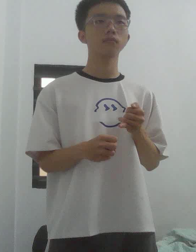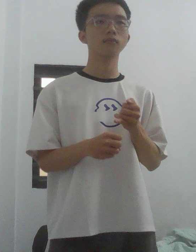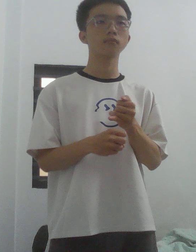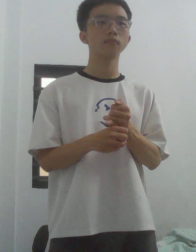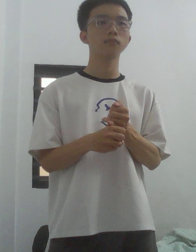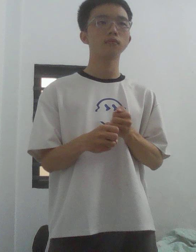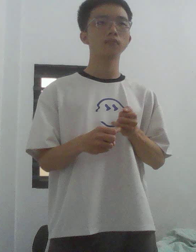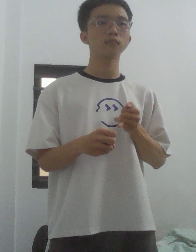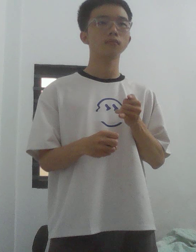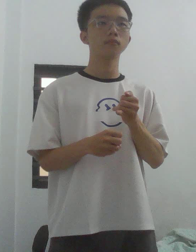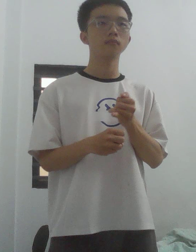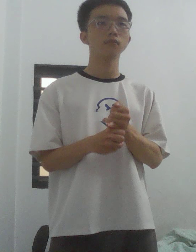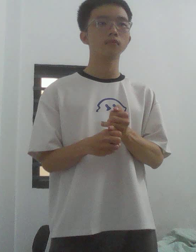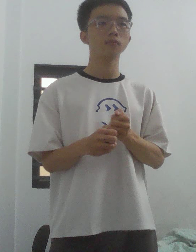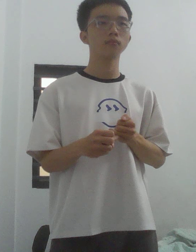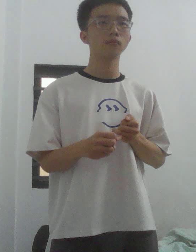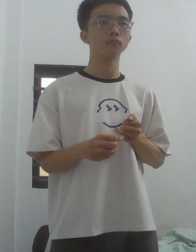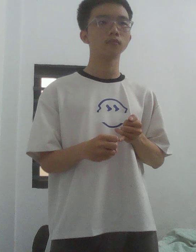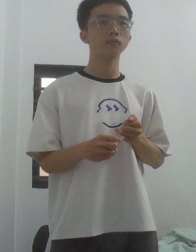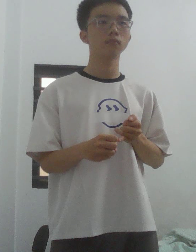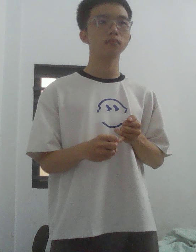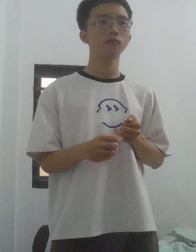cuoi nam